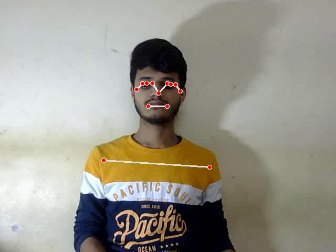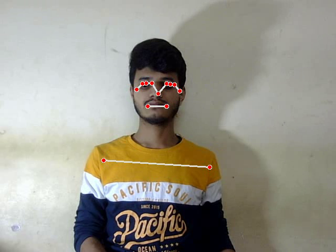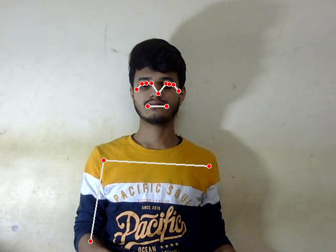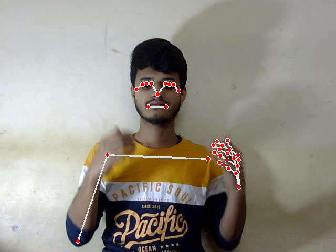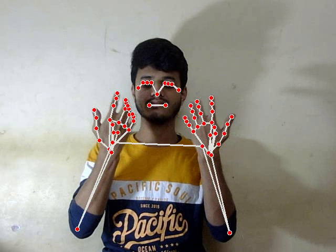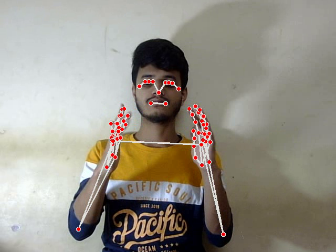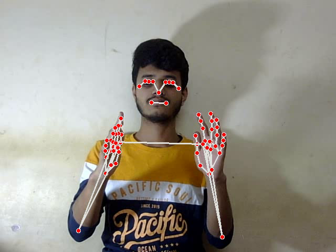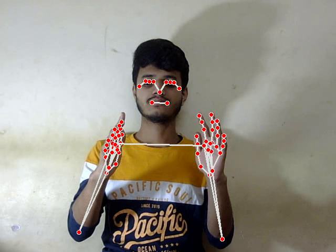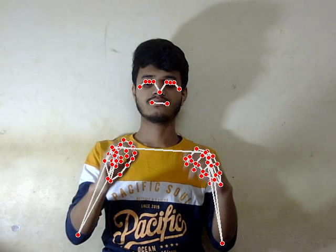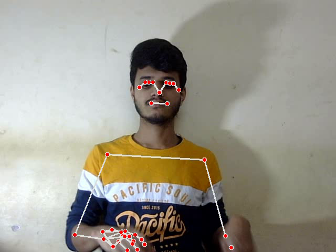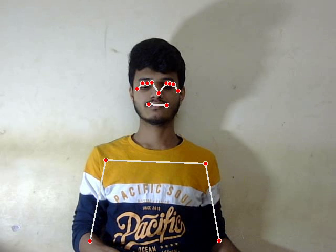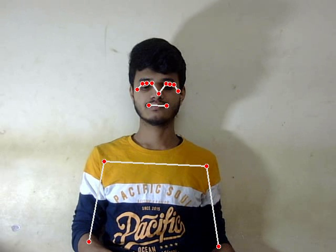finish